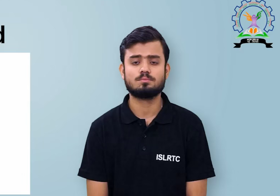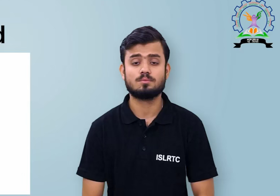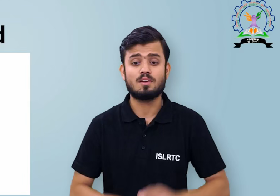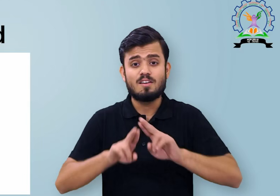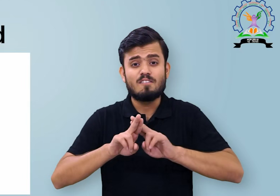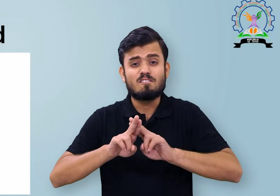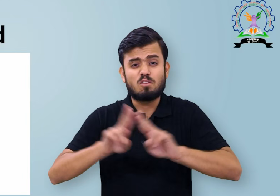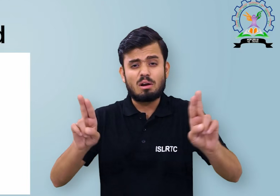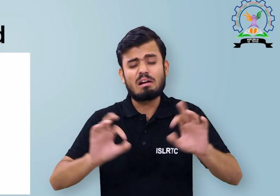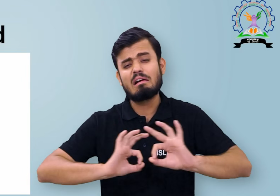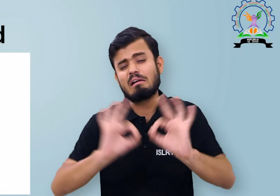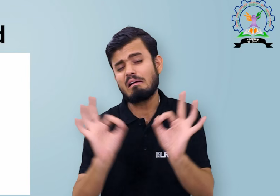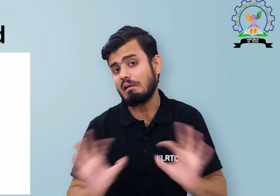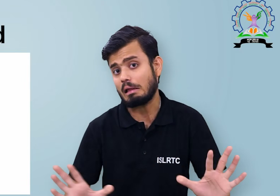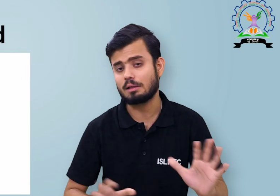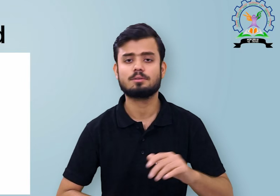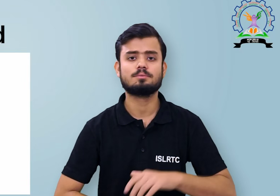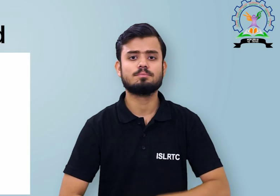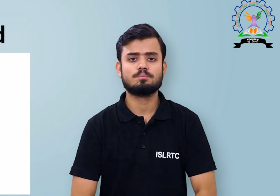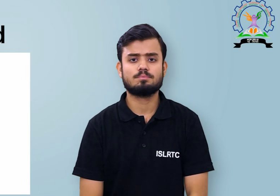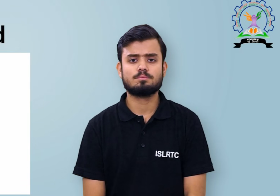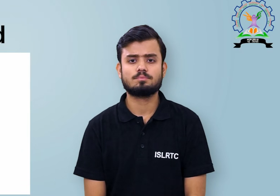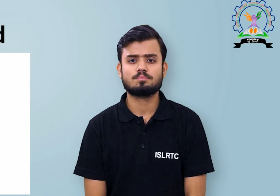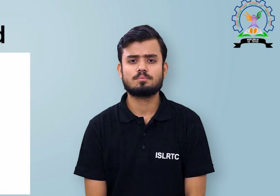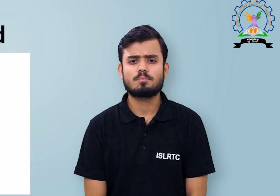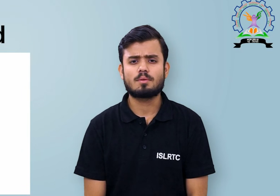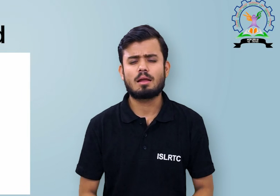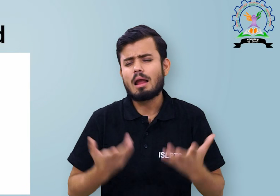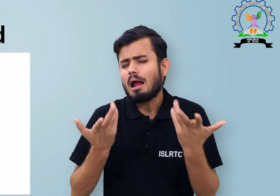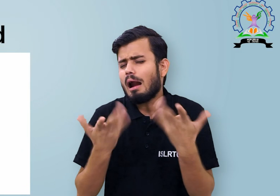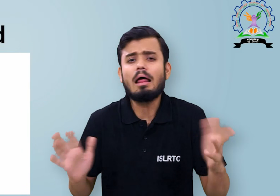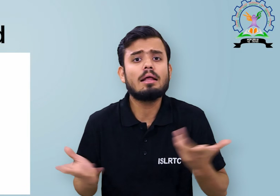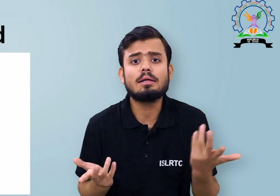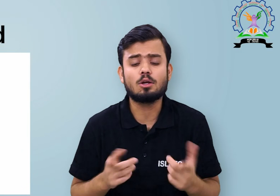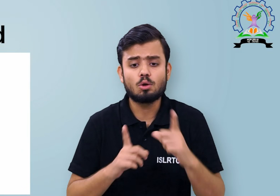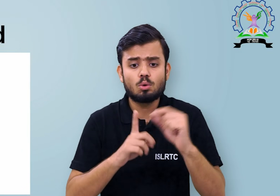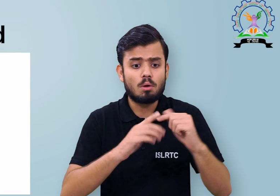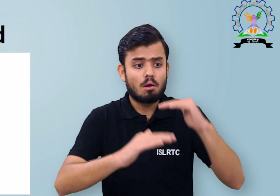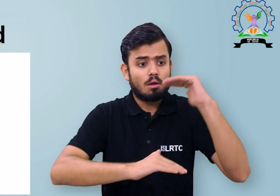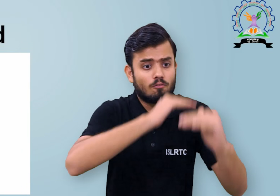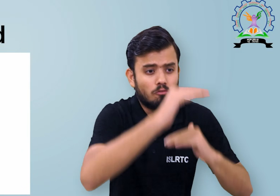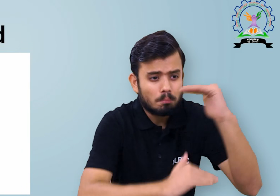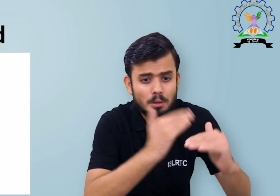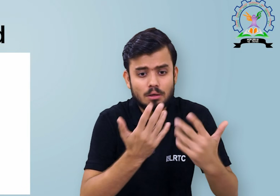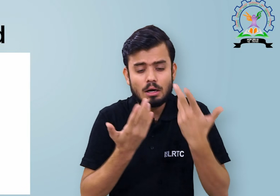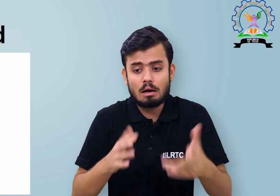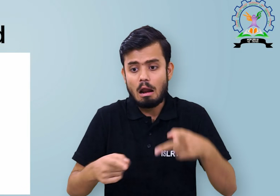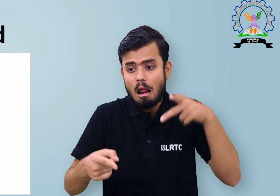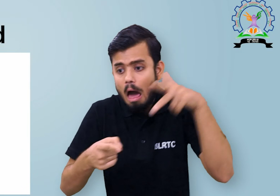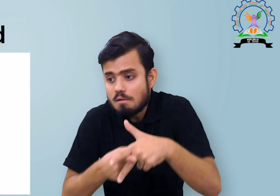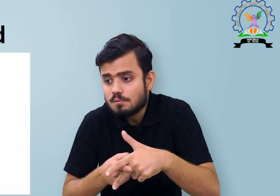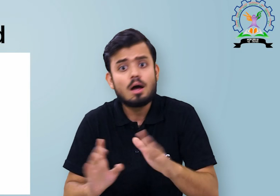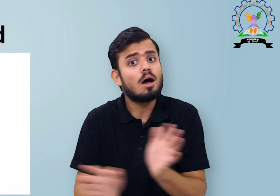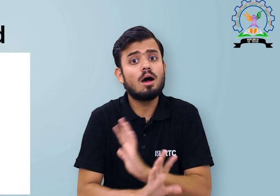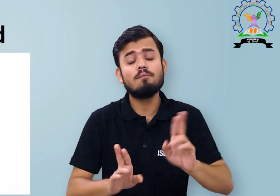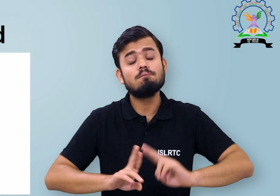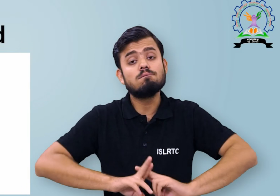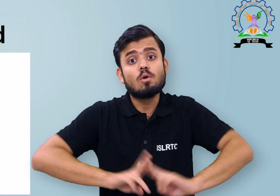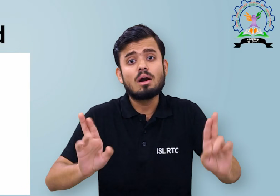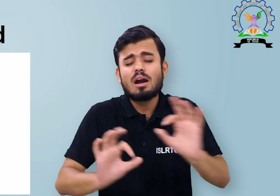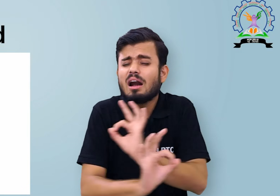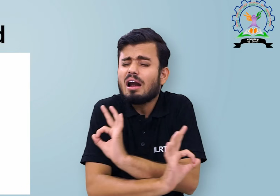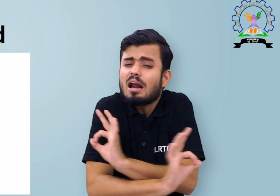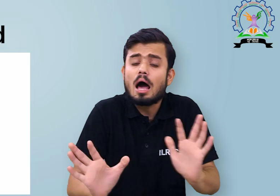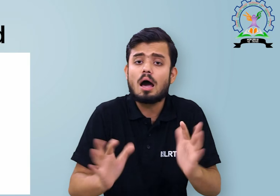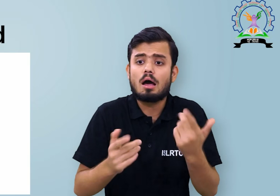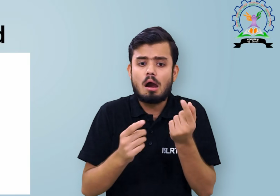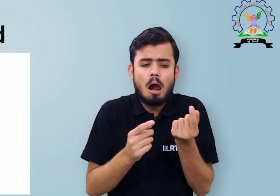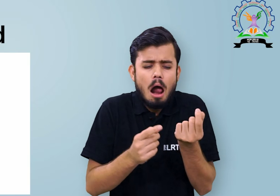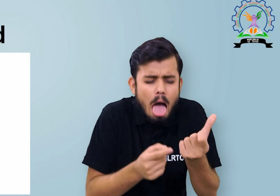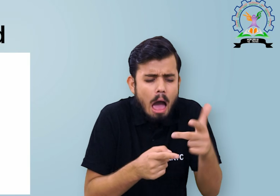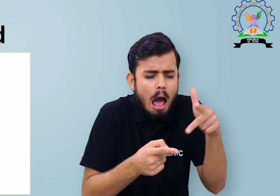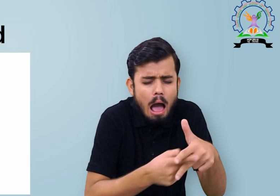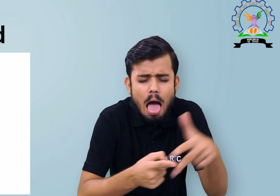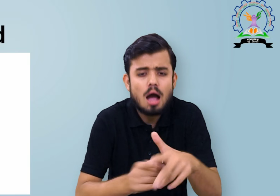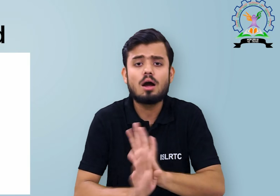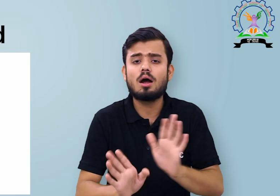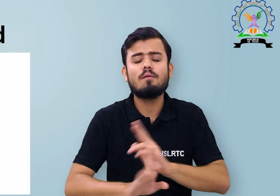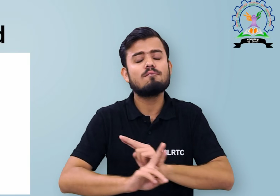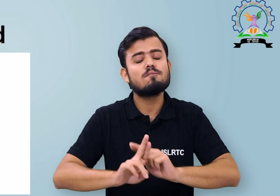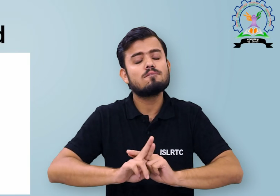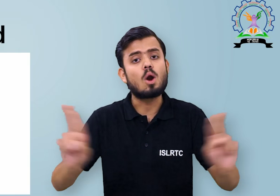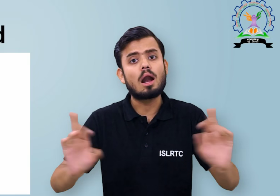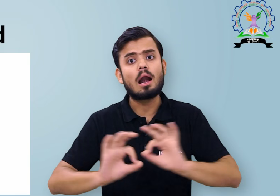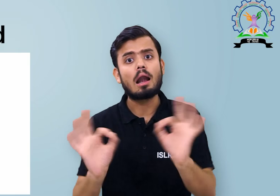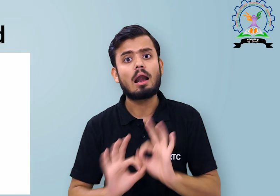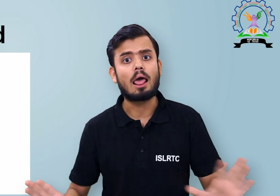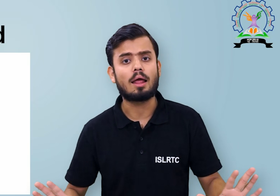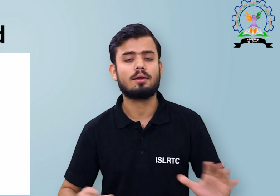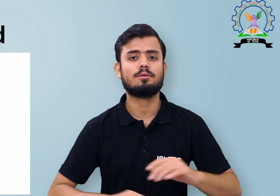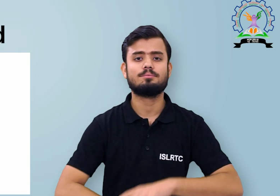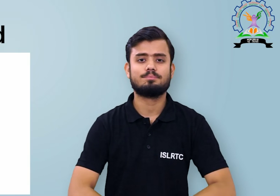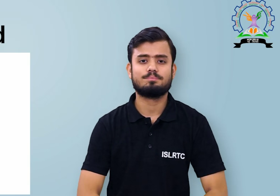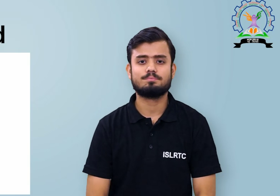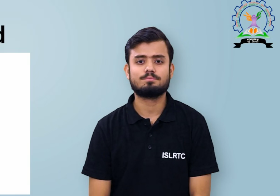Full-Fledged Completely developed or established.